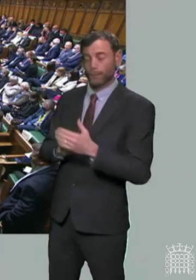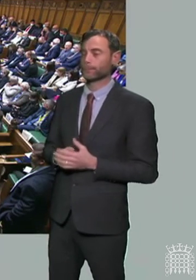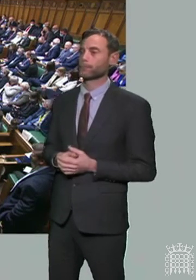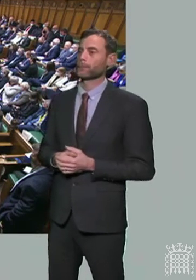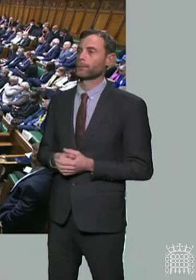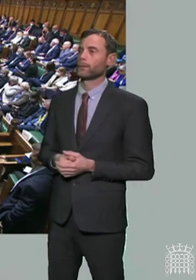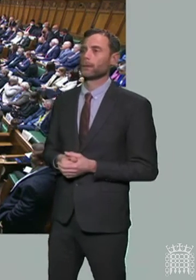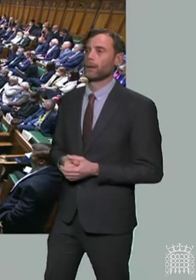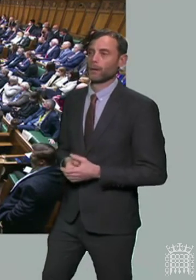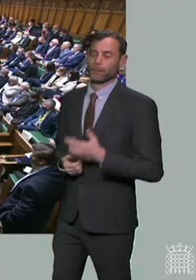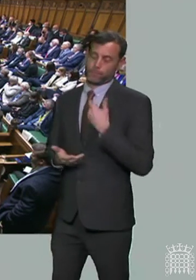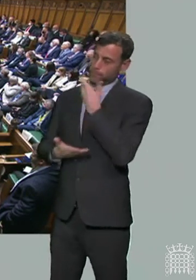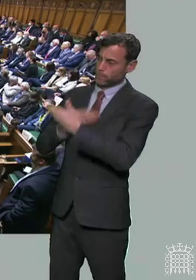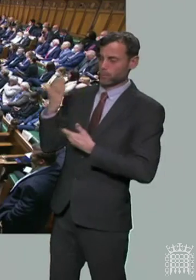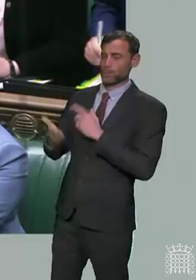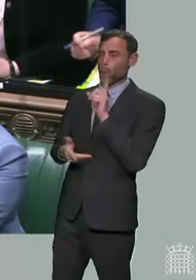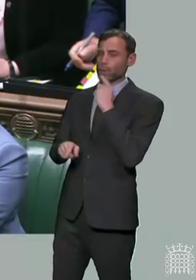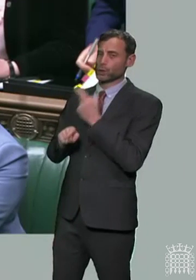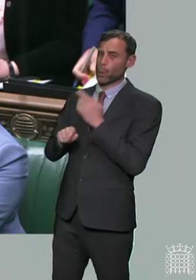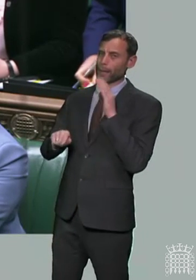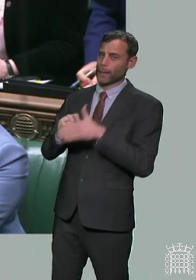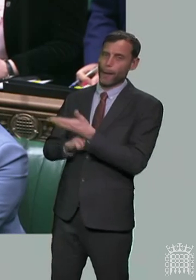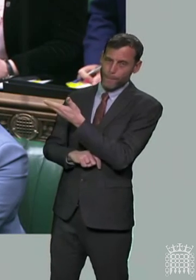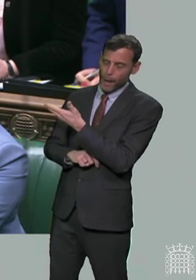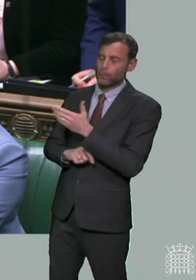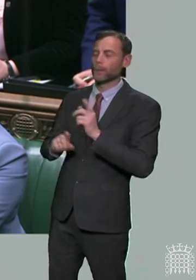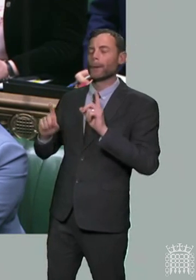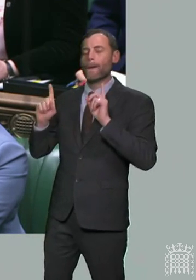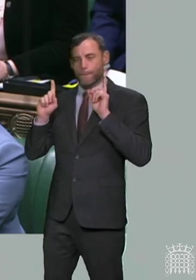I must say to my right hon. Friend that I do not know what he is talking about.